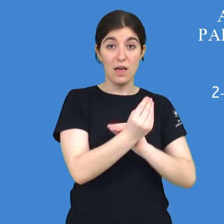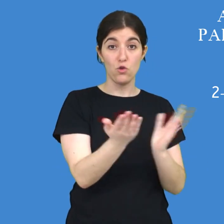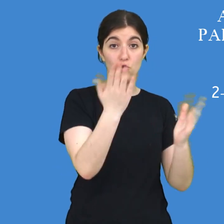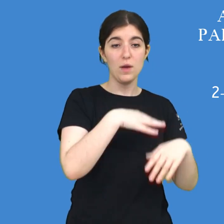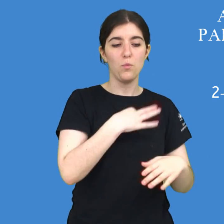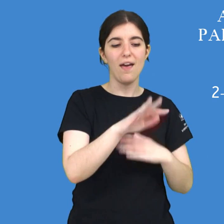haber no